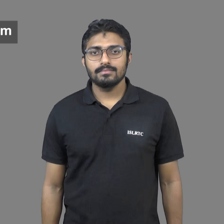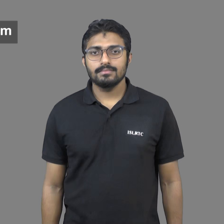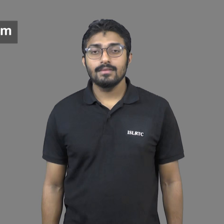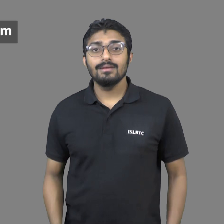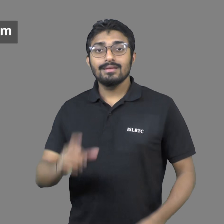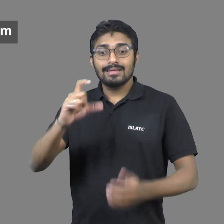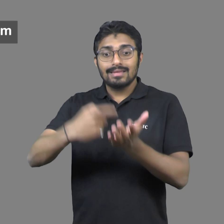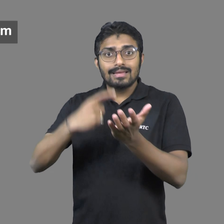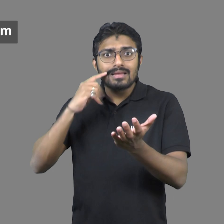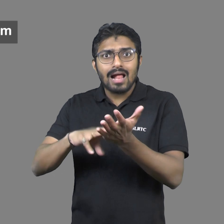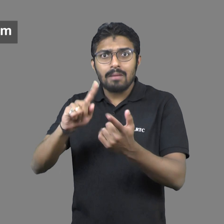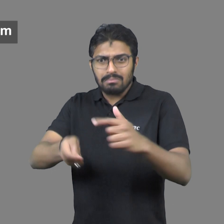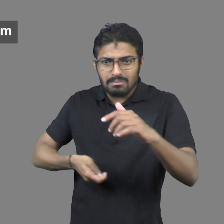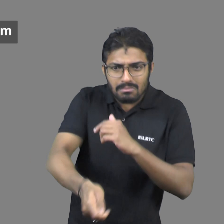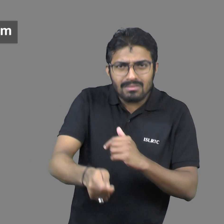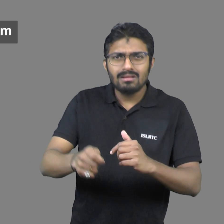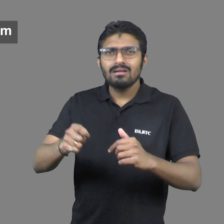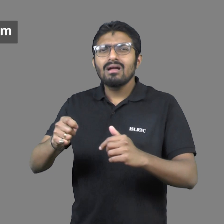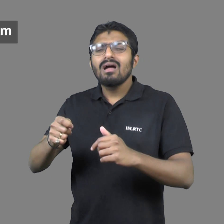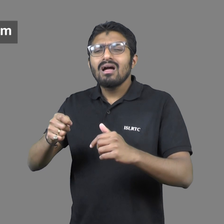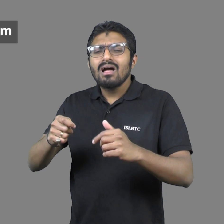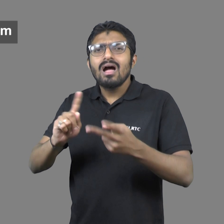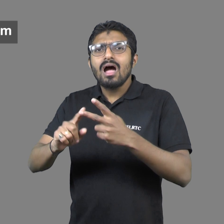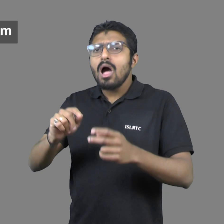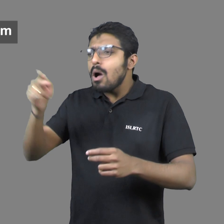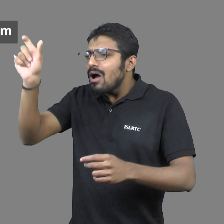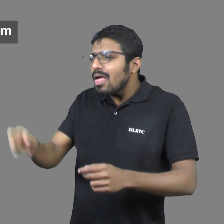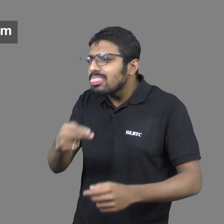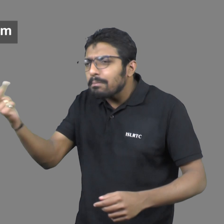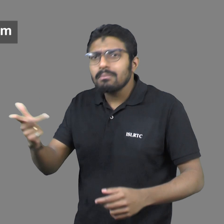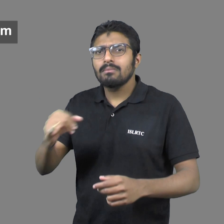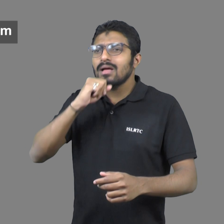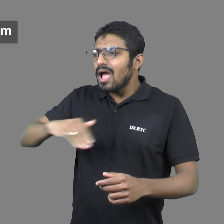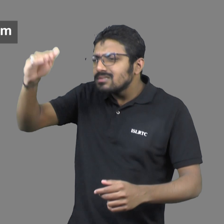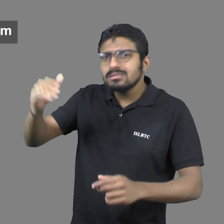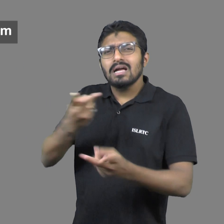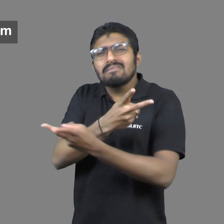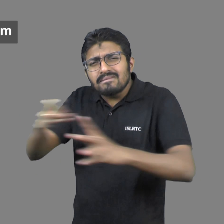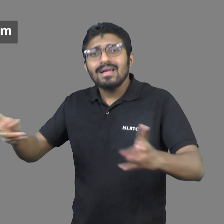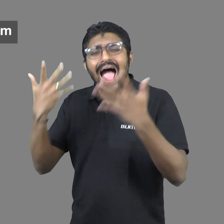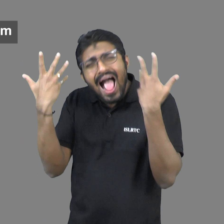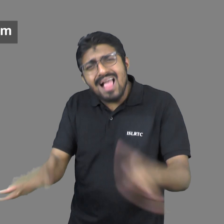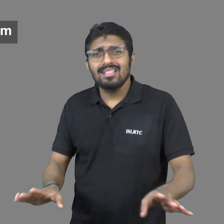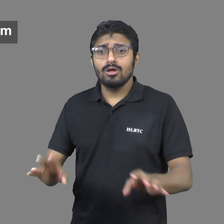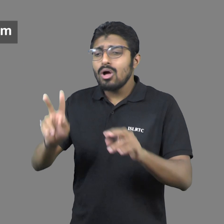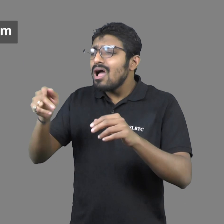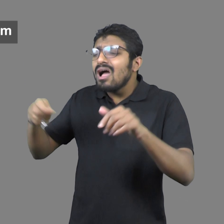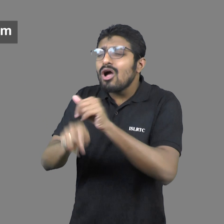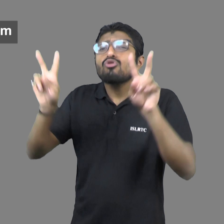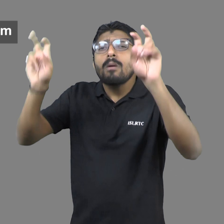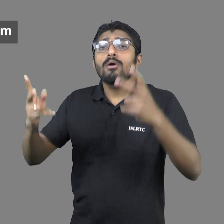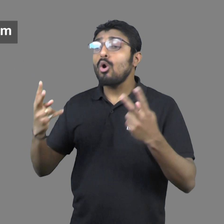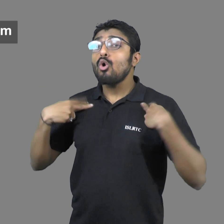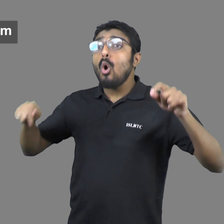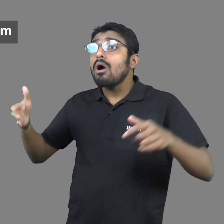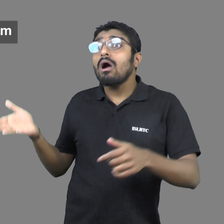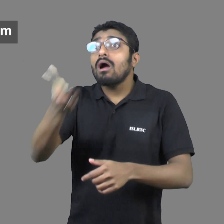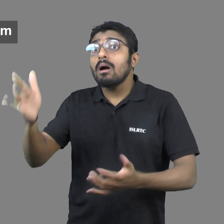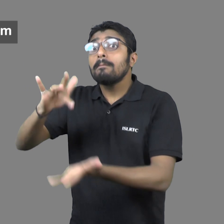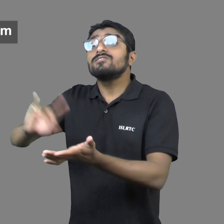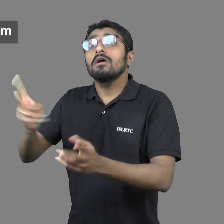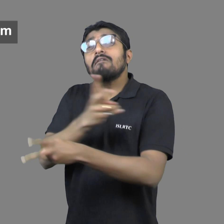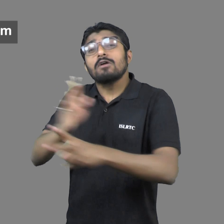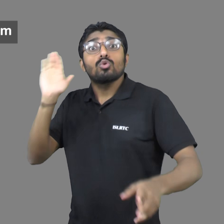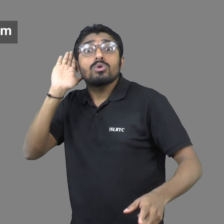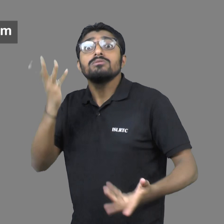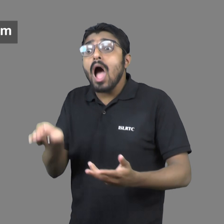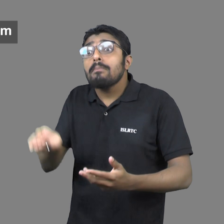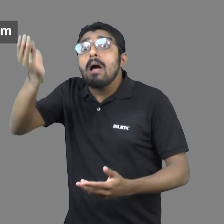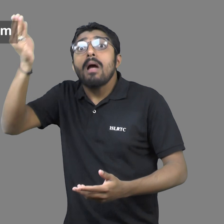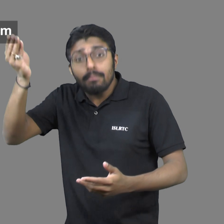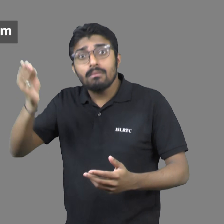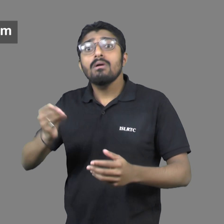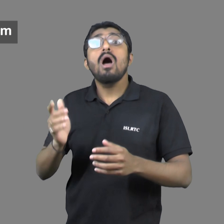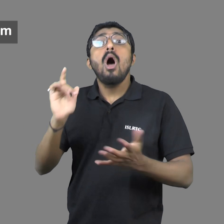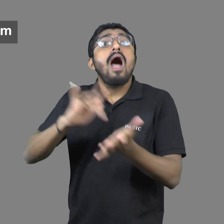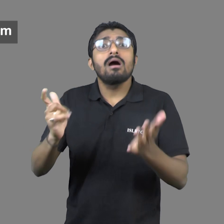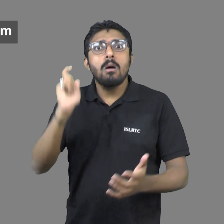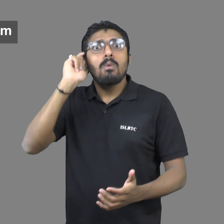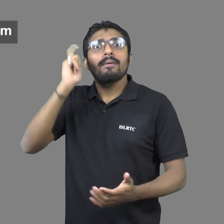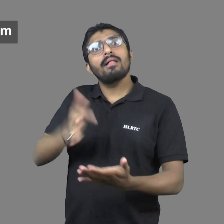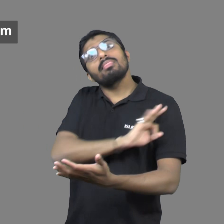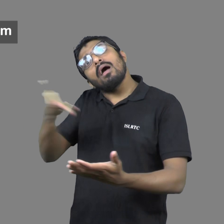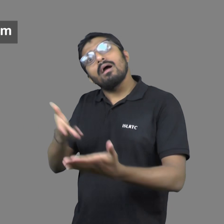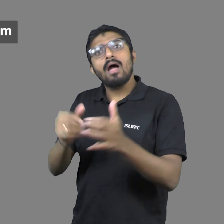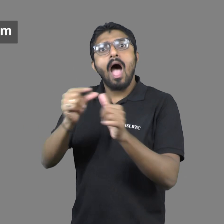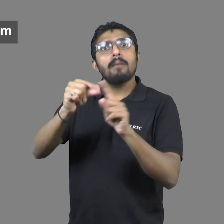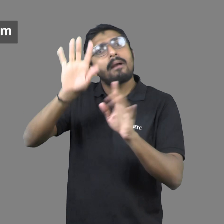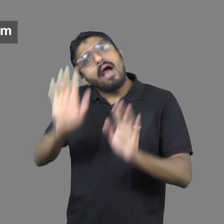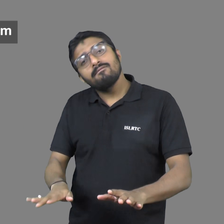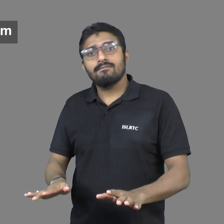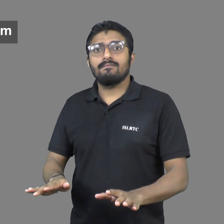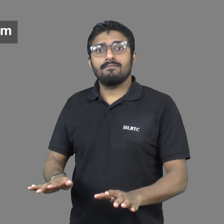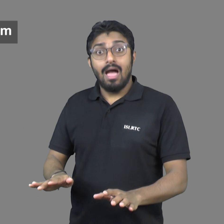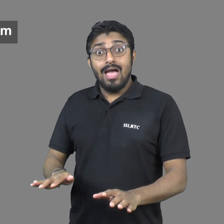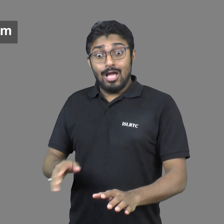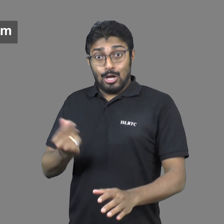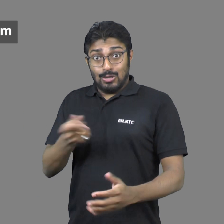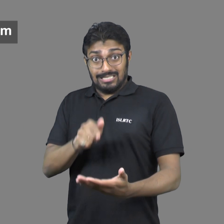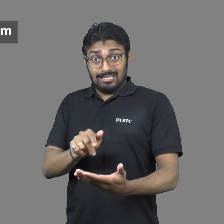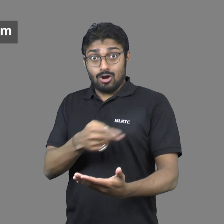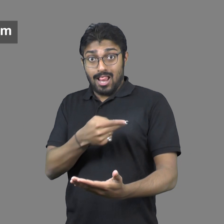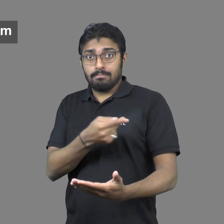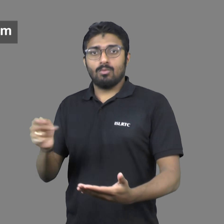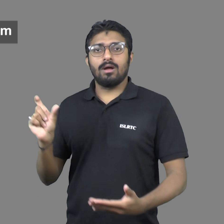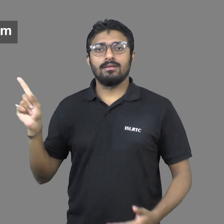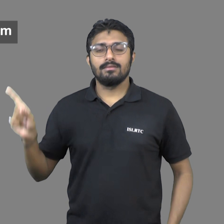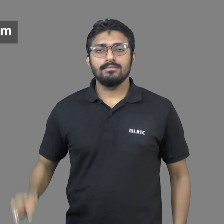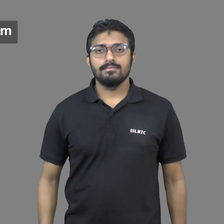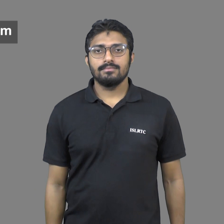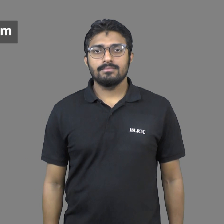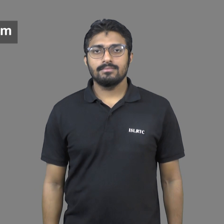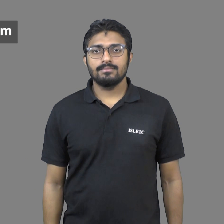E- Beat Book System